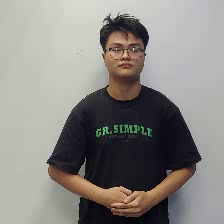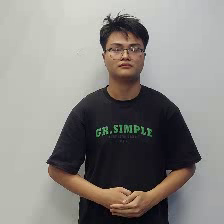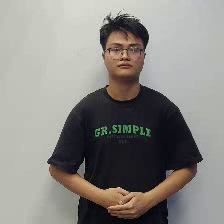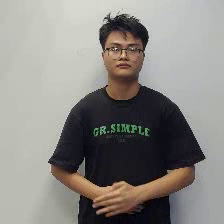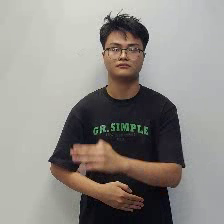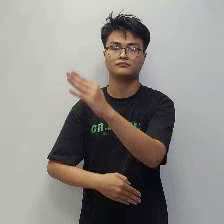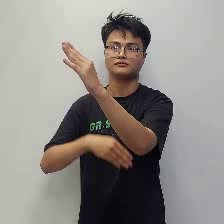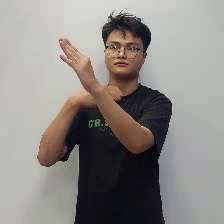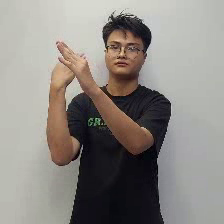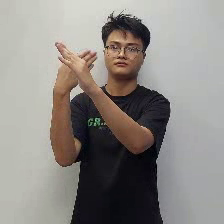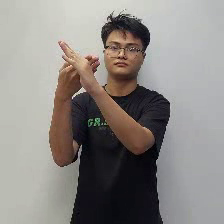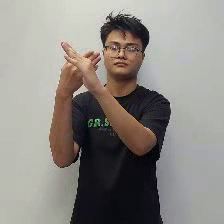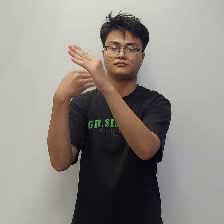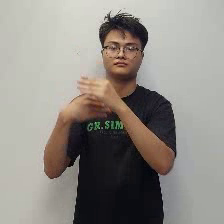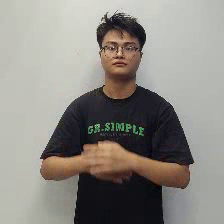Trường học